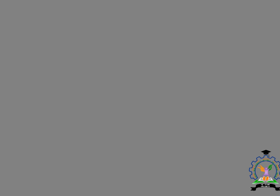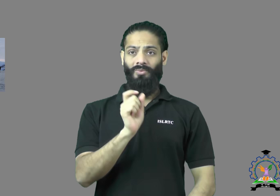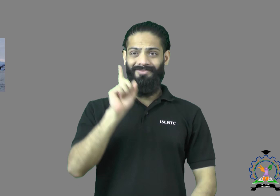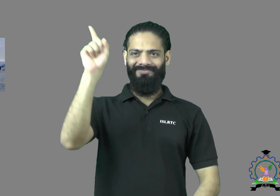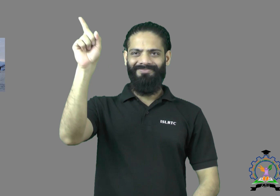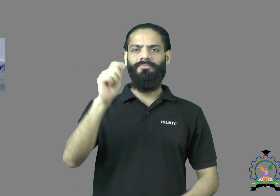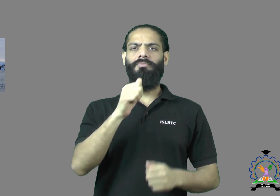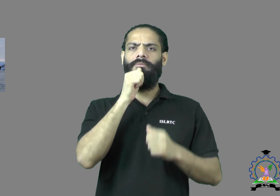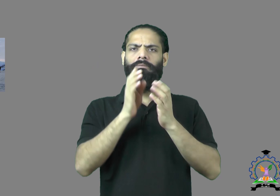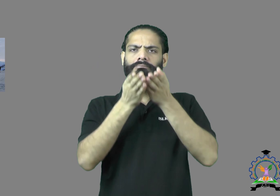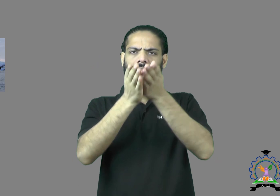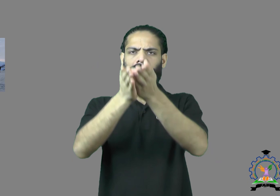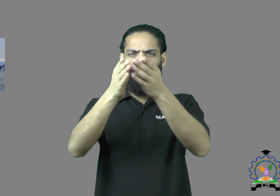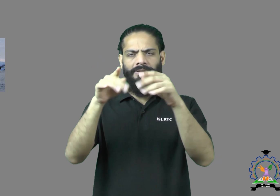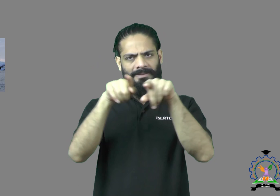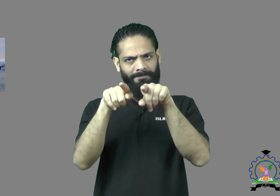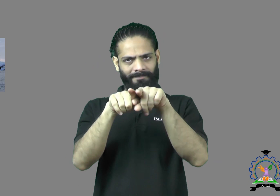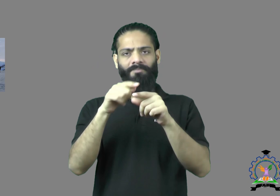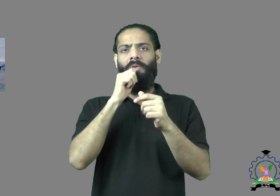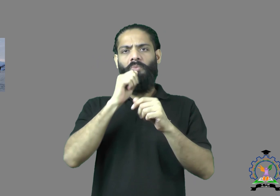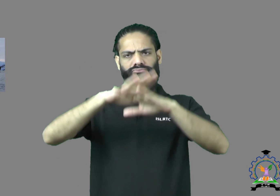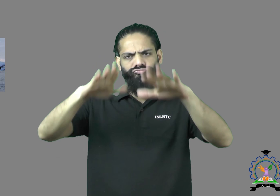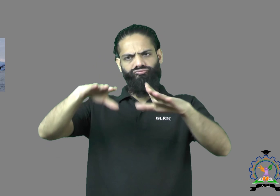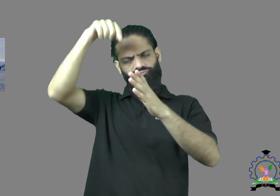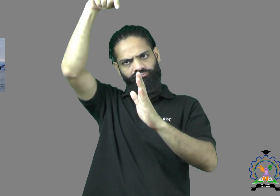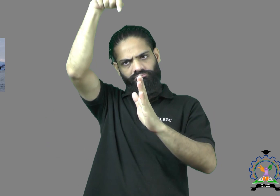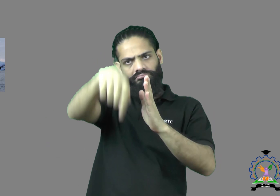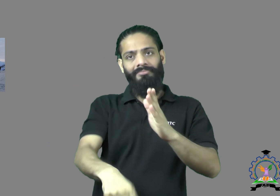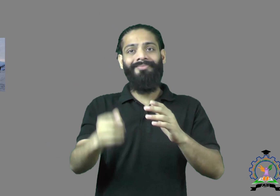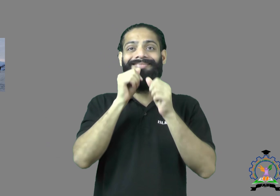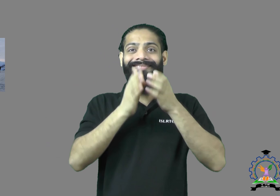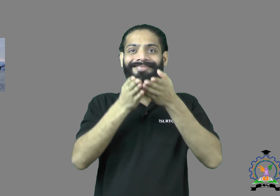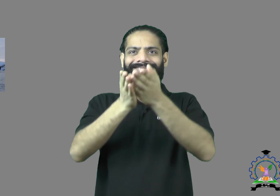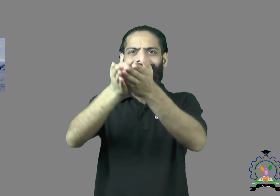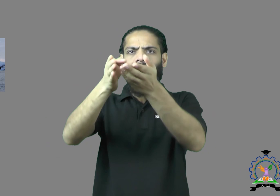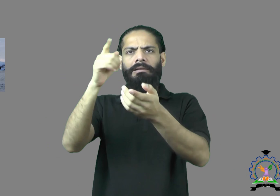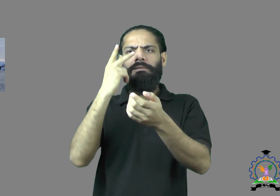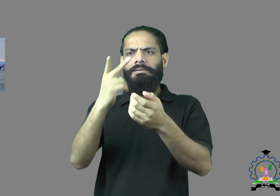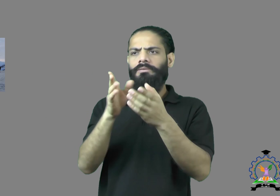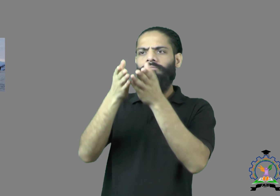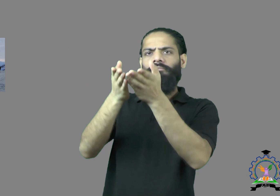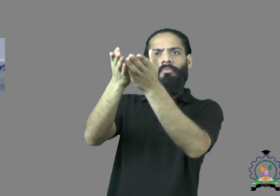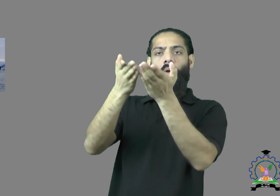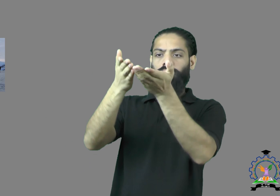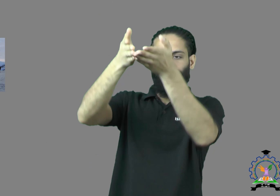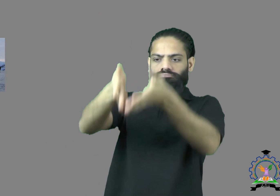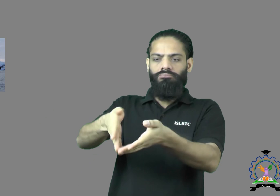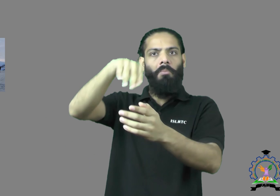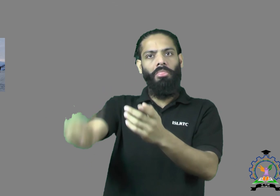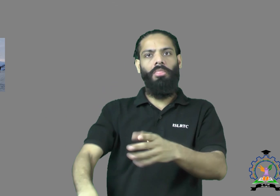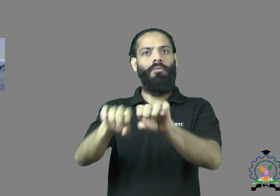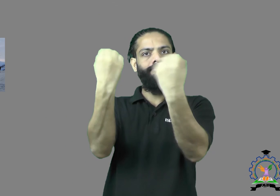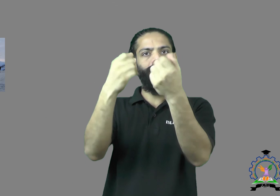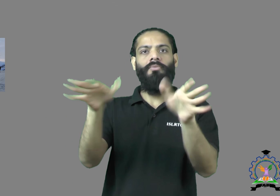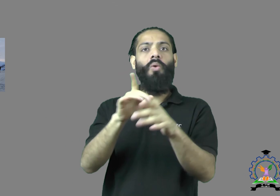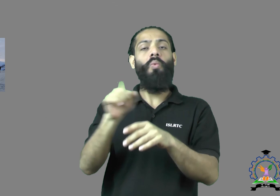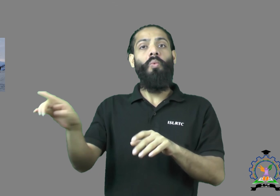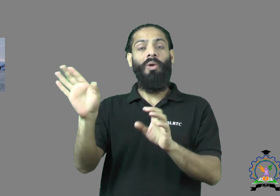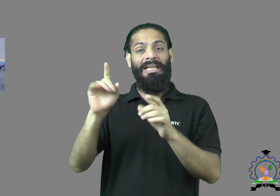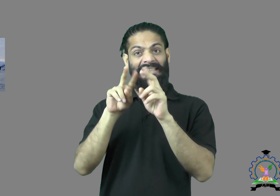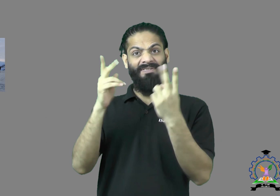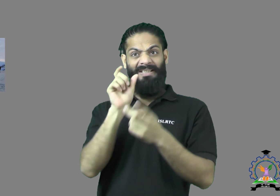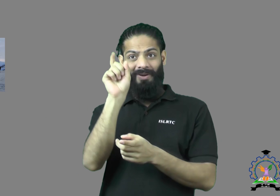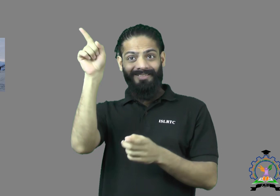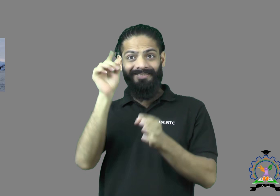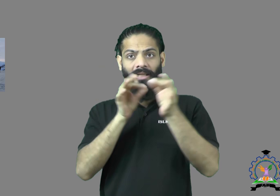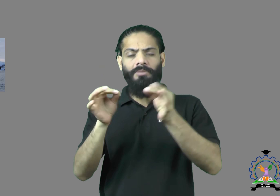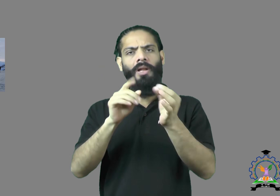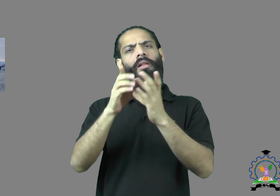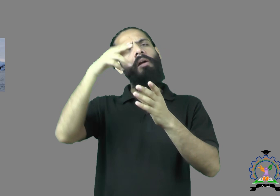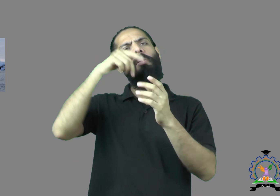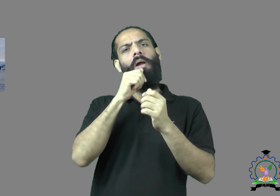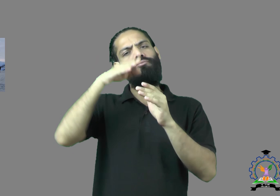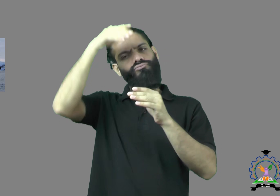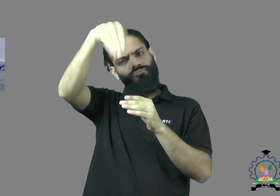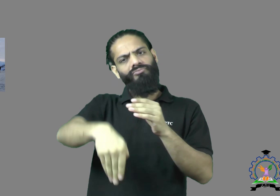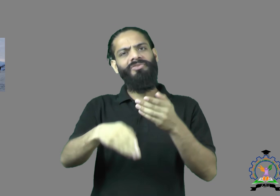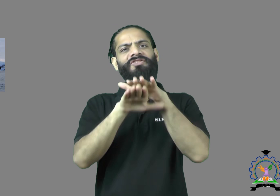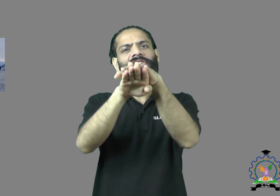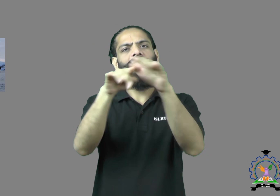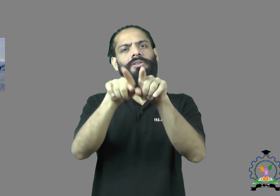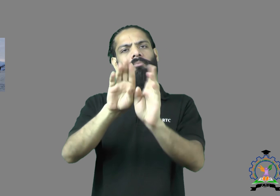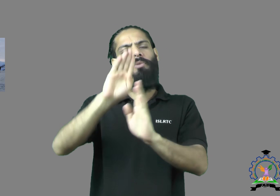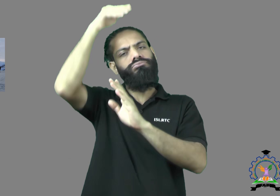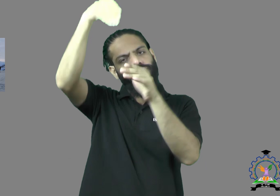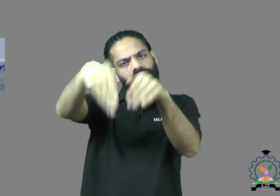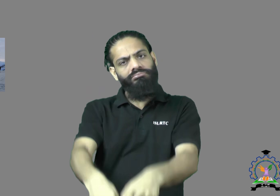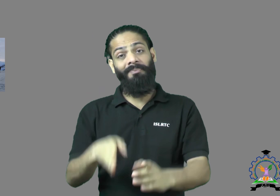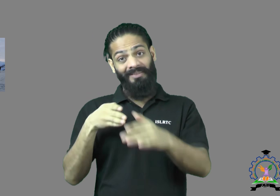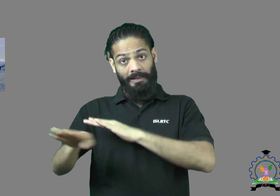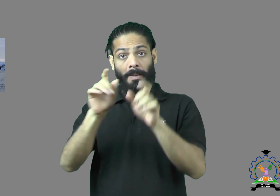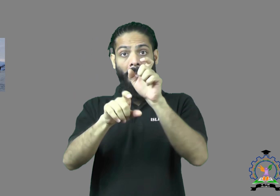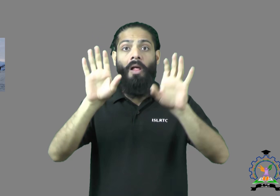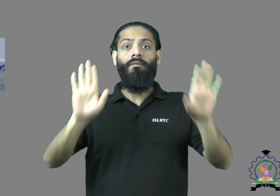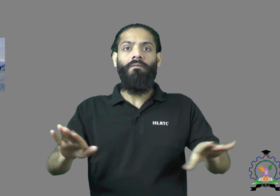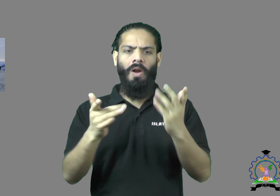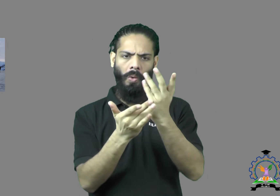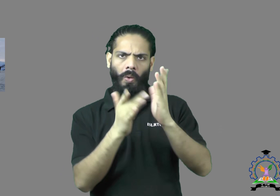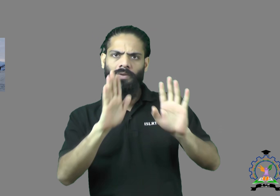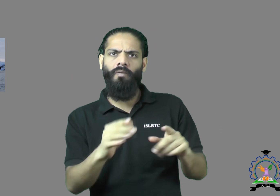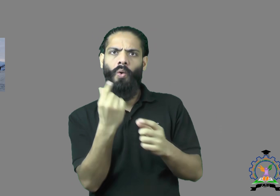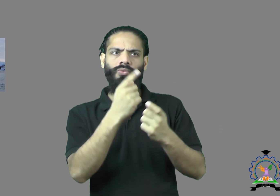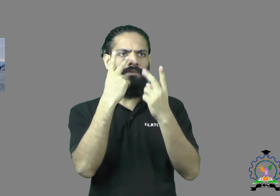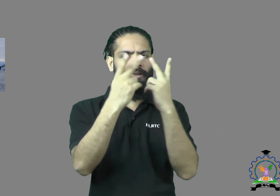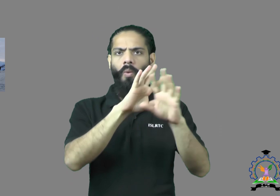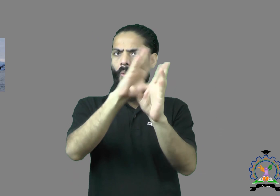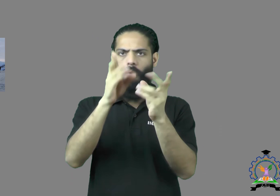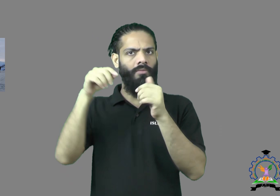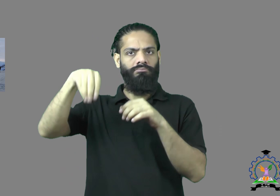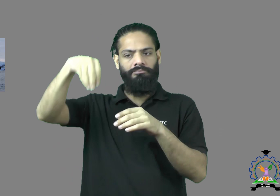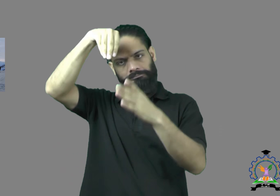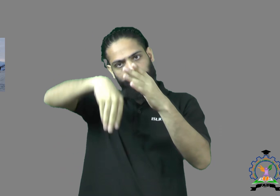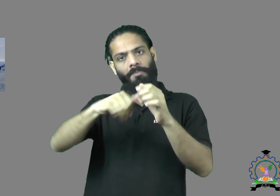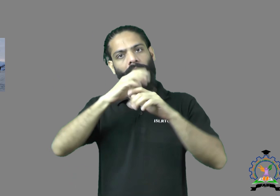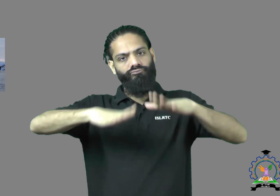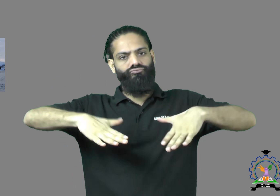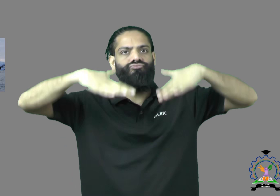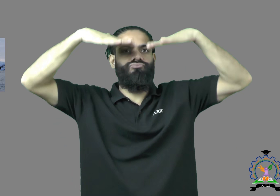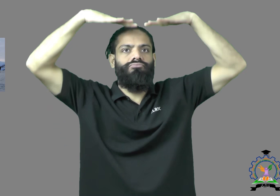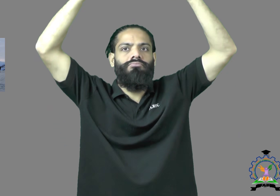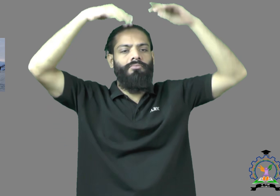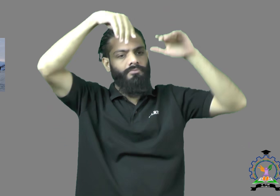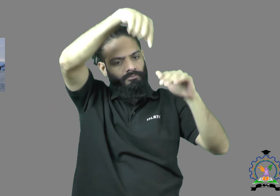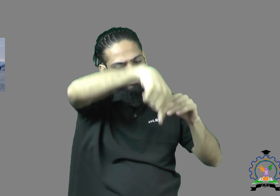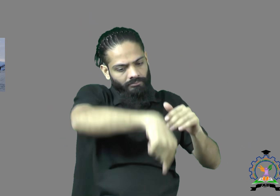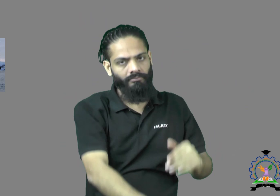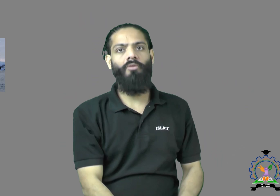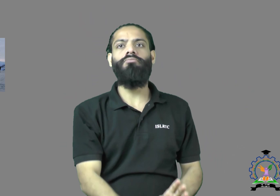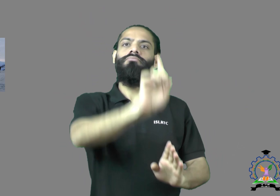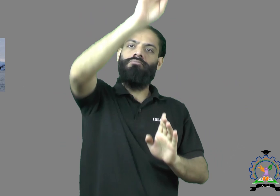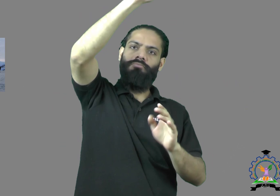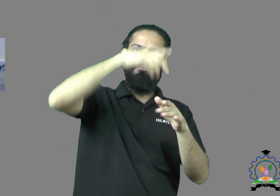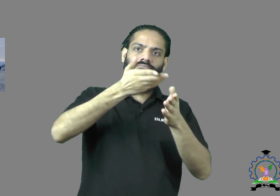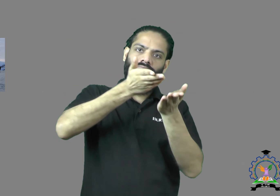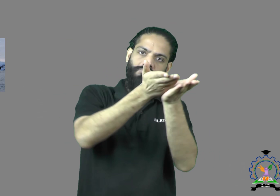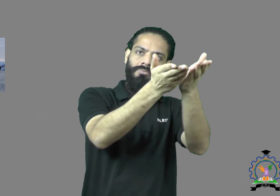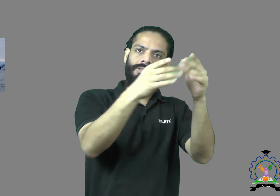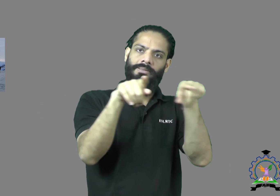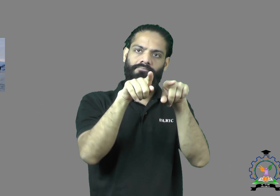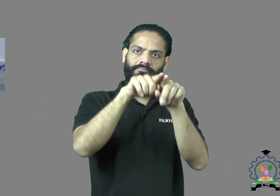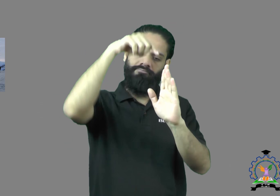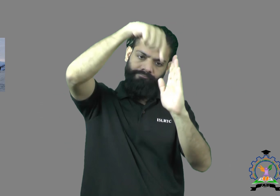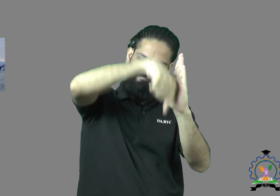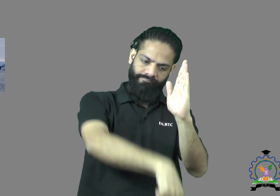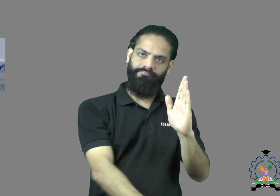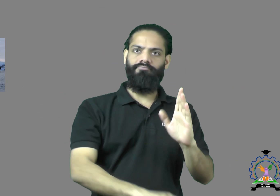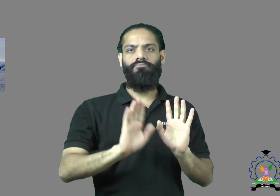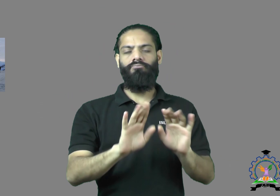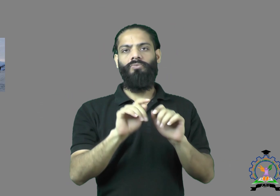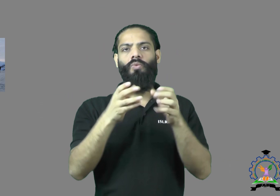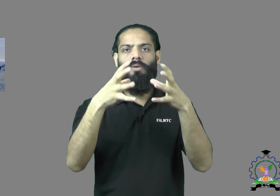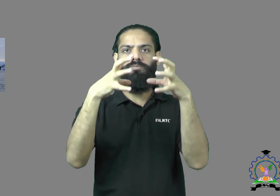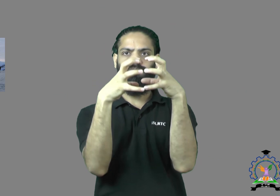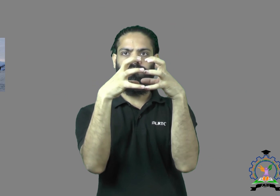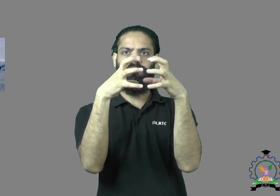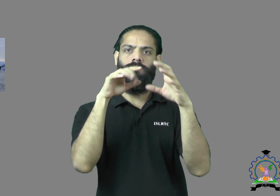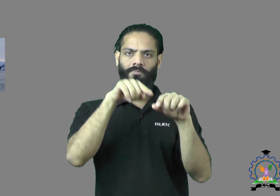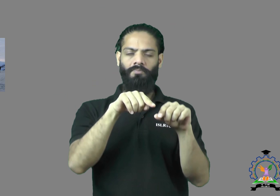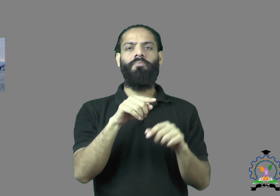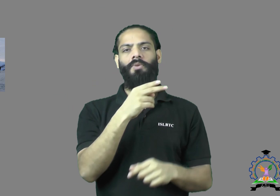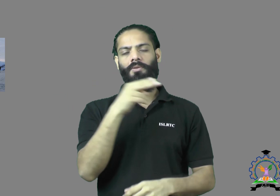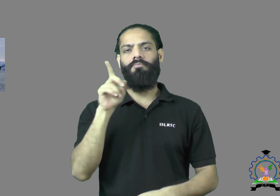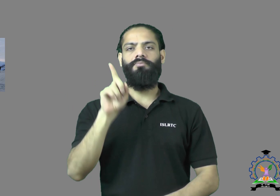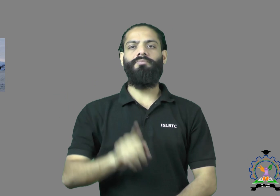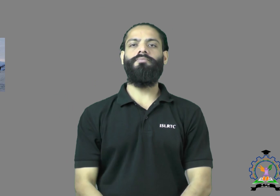Submarine